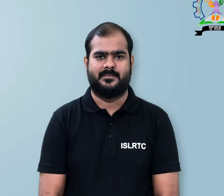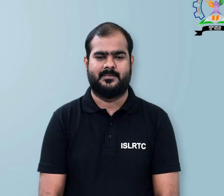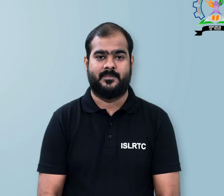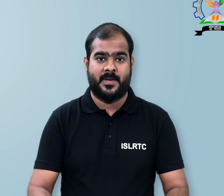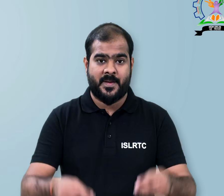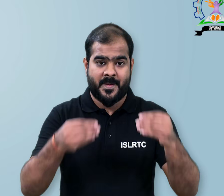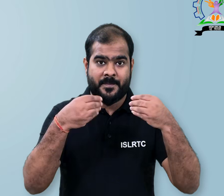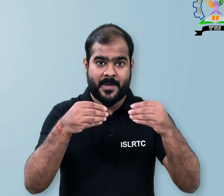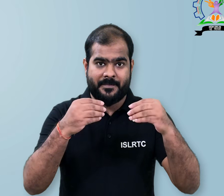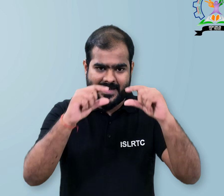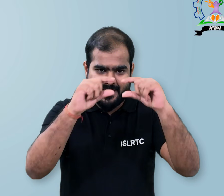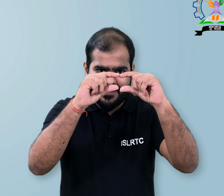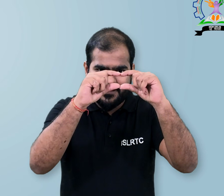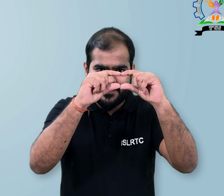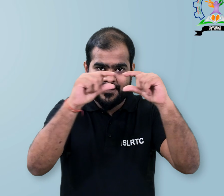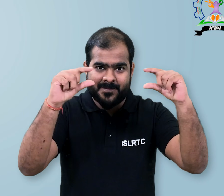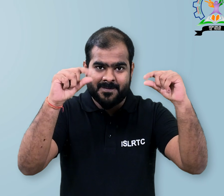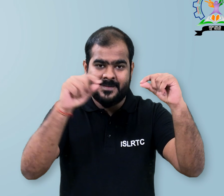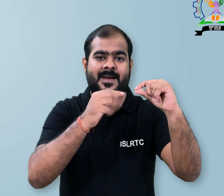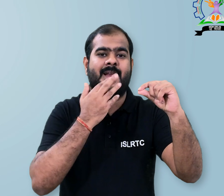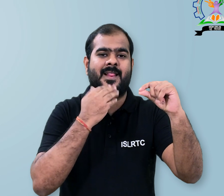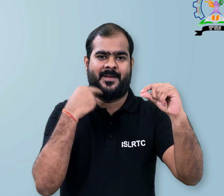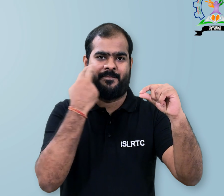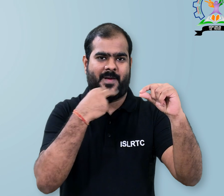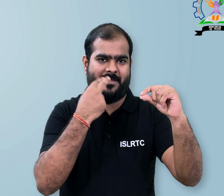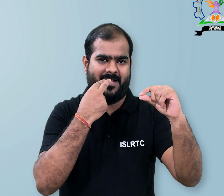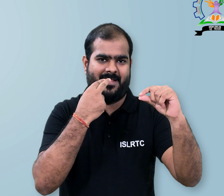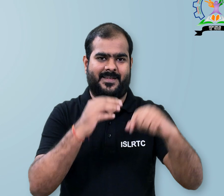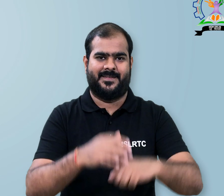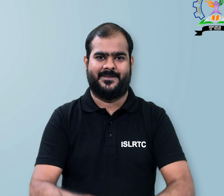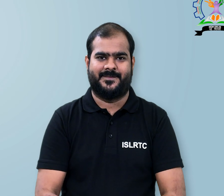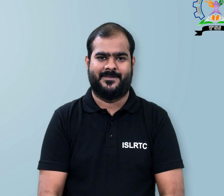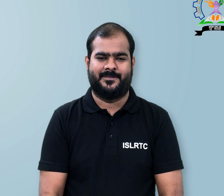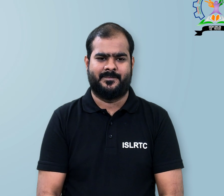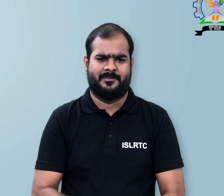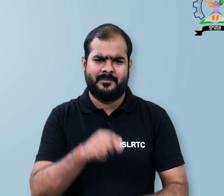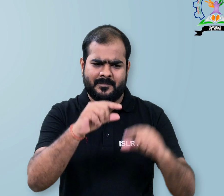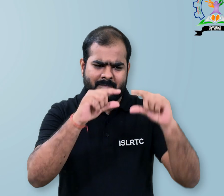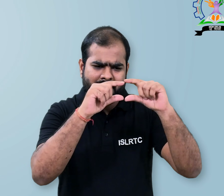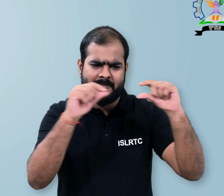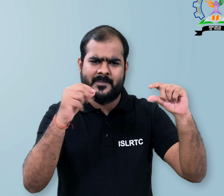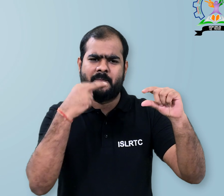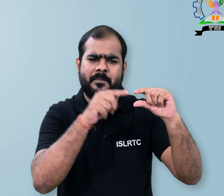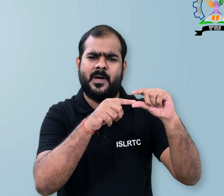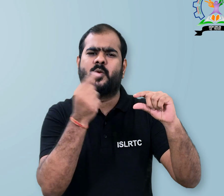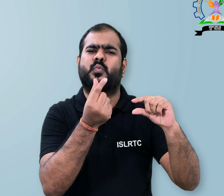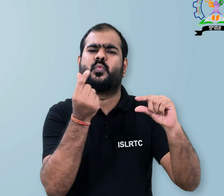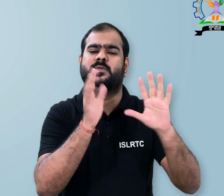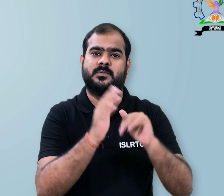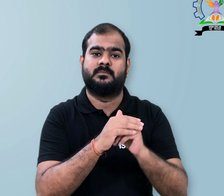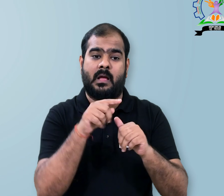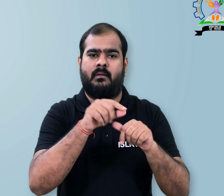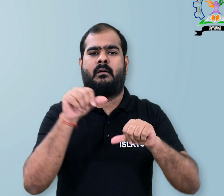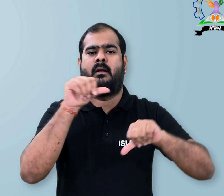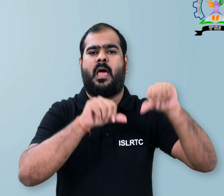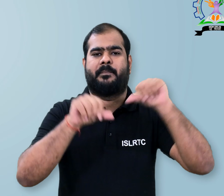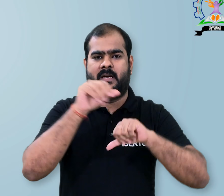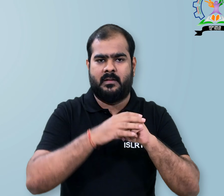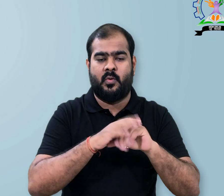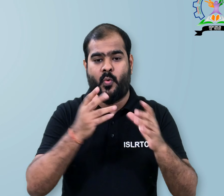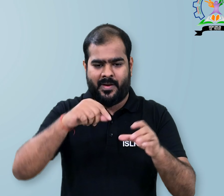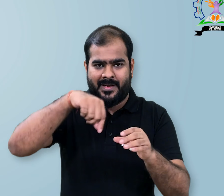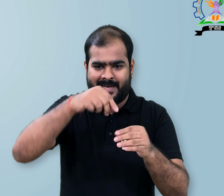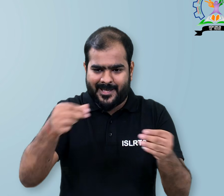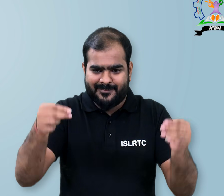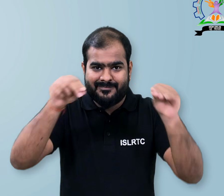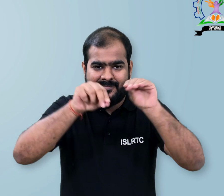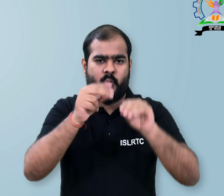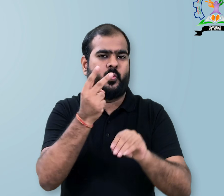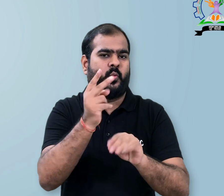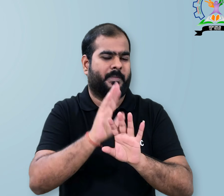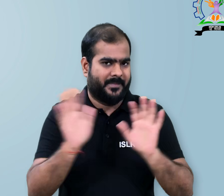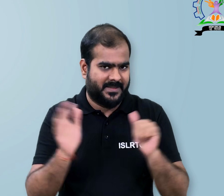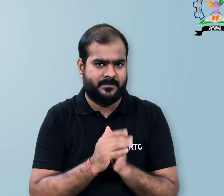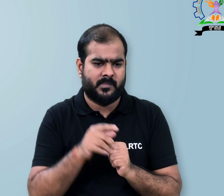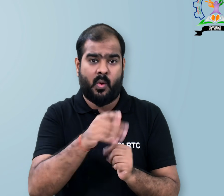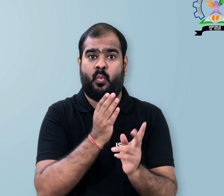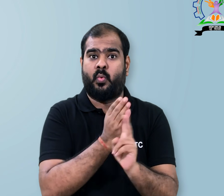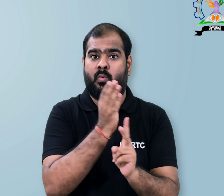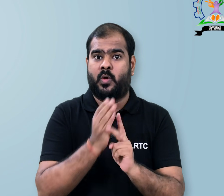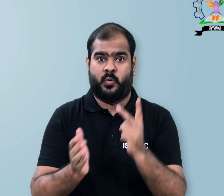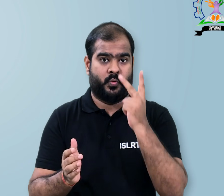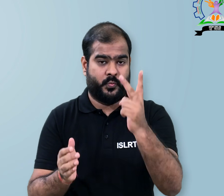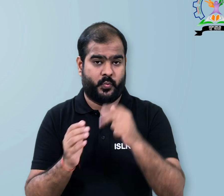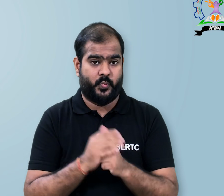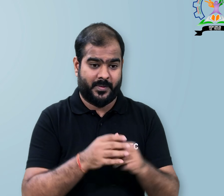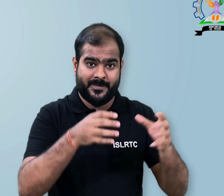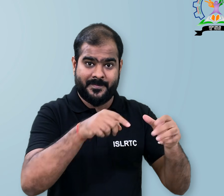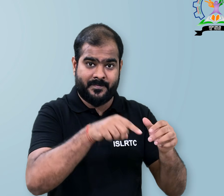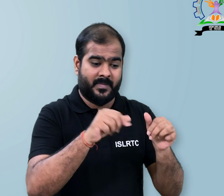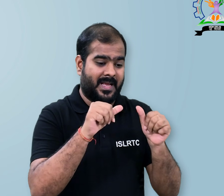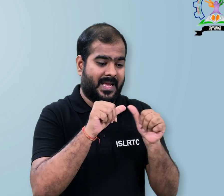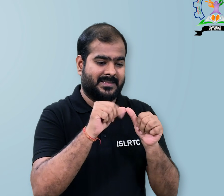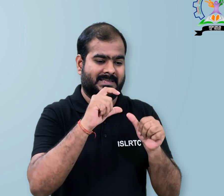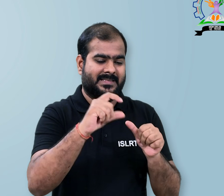Litmus Paper Litmus paper is a piece of filter paper that produces a result which can be used as a pH indicator.